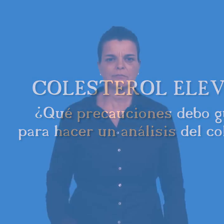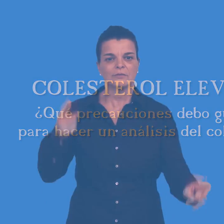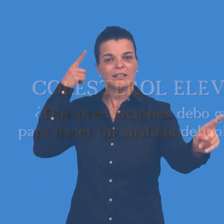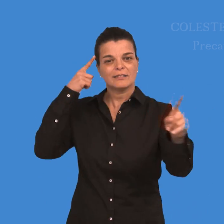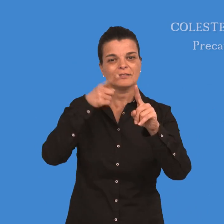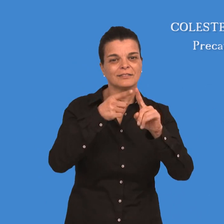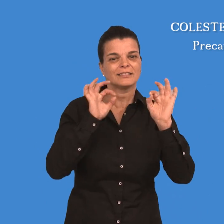objetivo